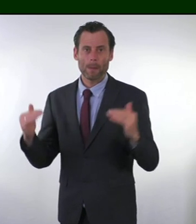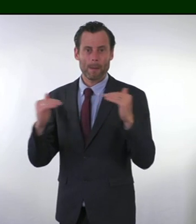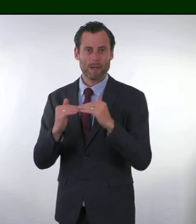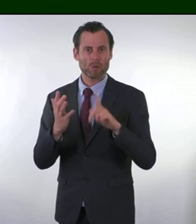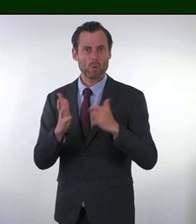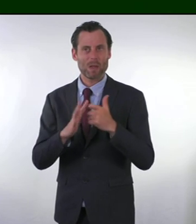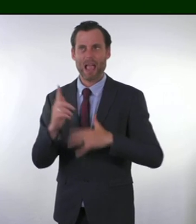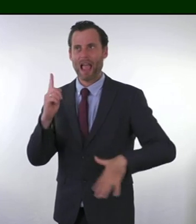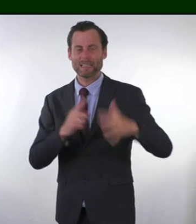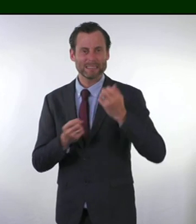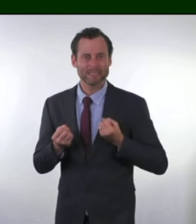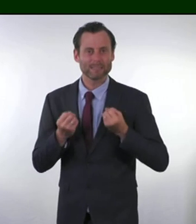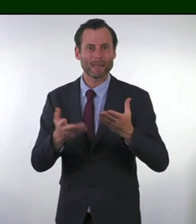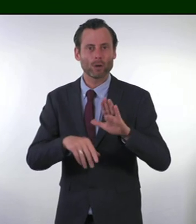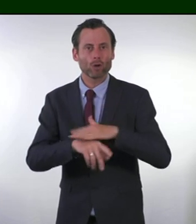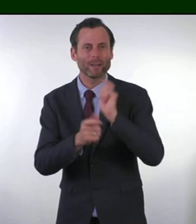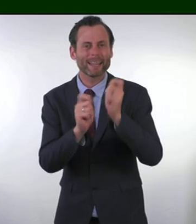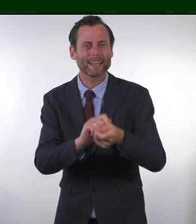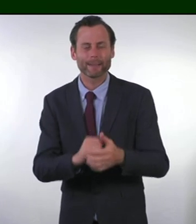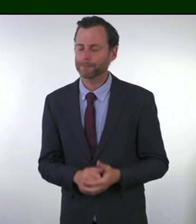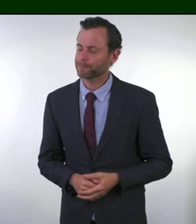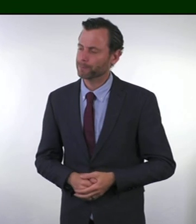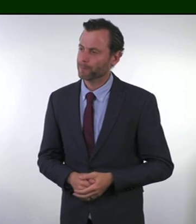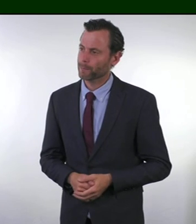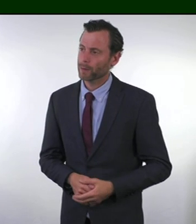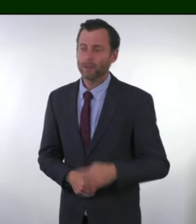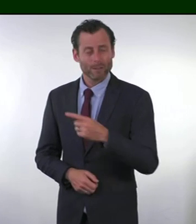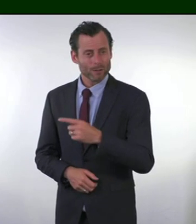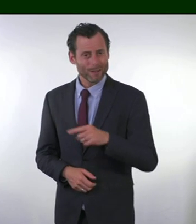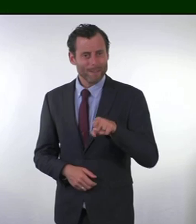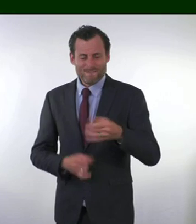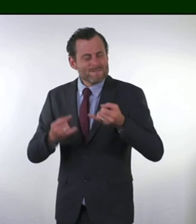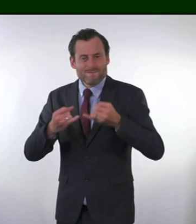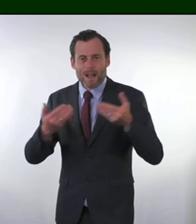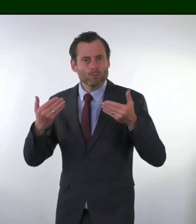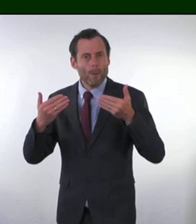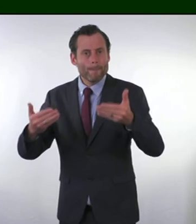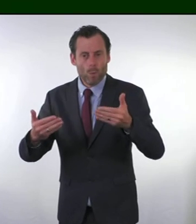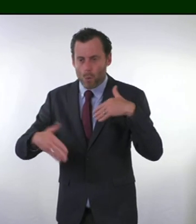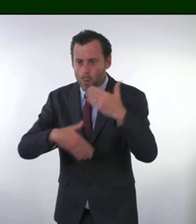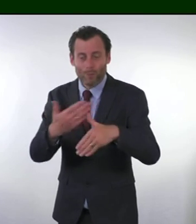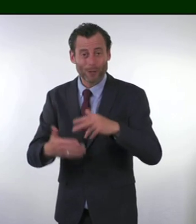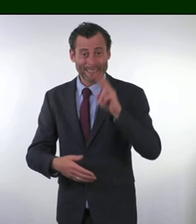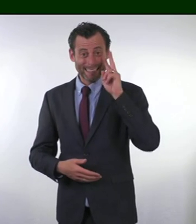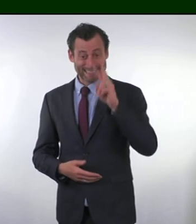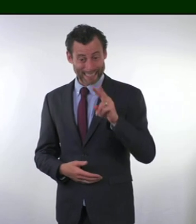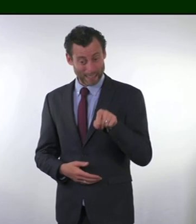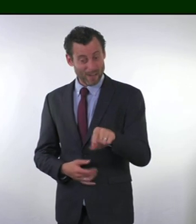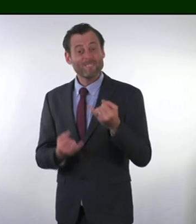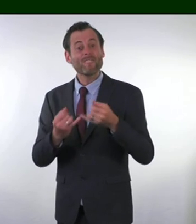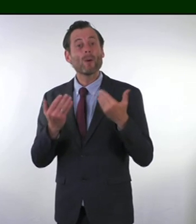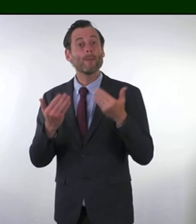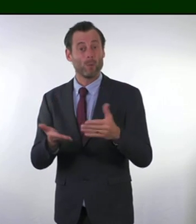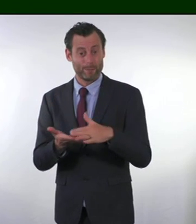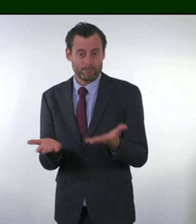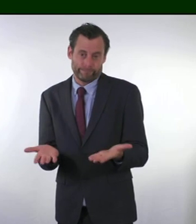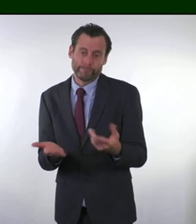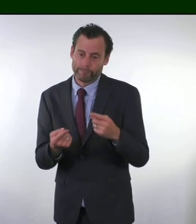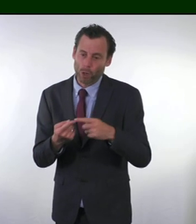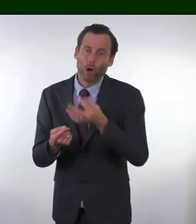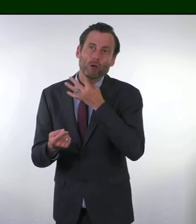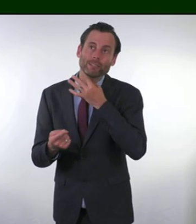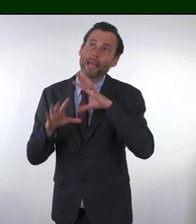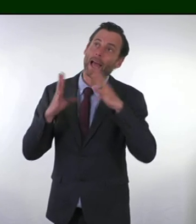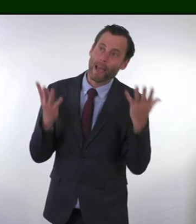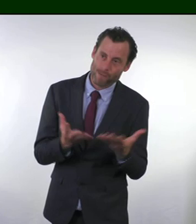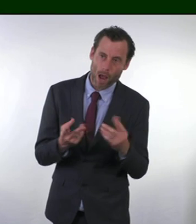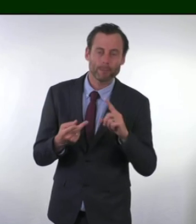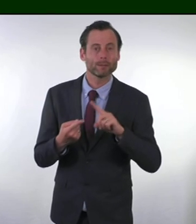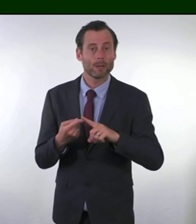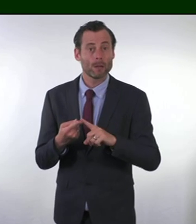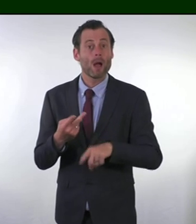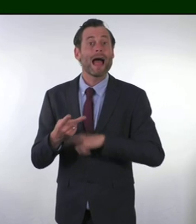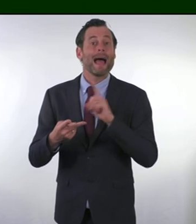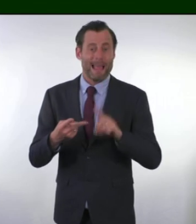Failure to heed its recommendations is not only damaging to our planet, but it also cuts us out of leading the development of the key technologies of the future.